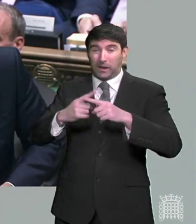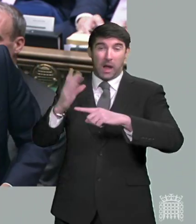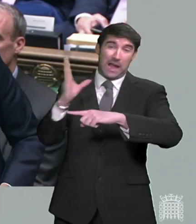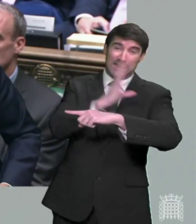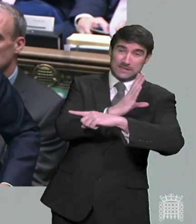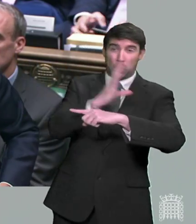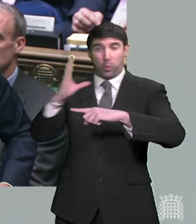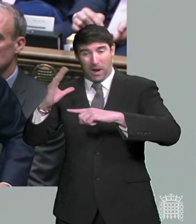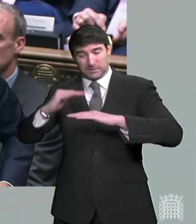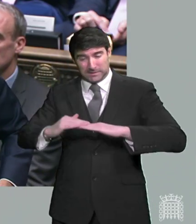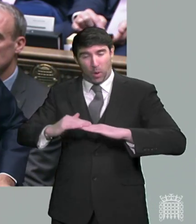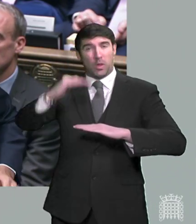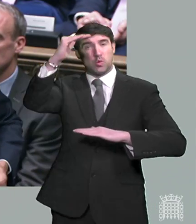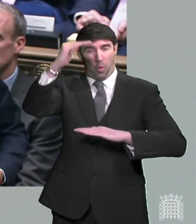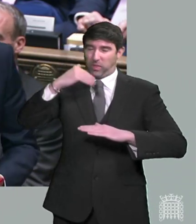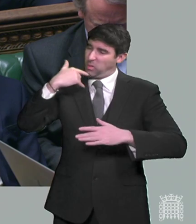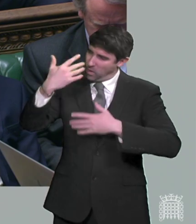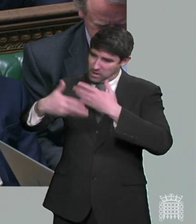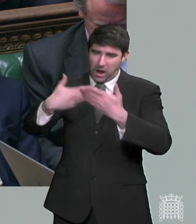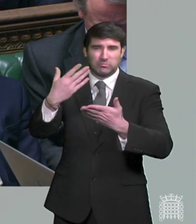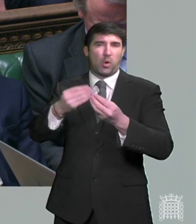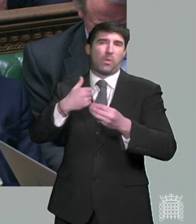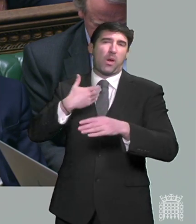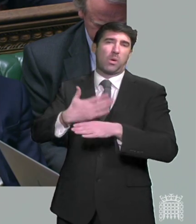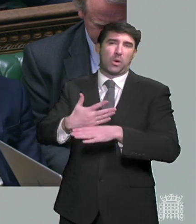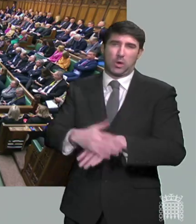It is a record we are proud of, and now we will get on with delivering it.